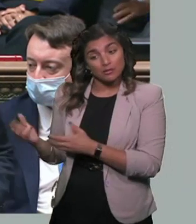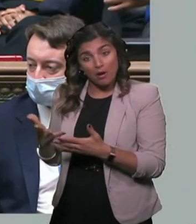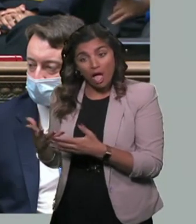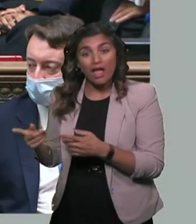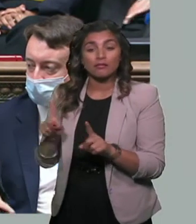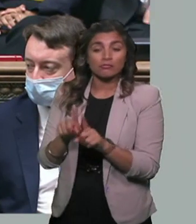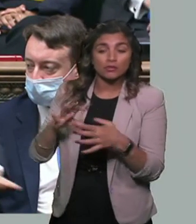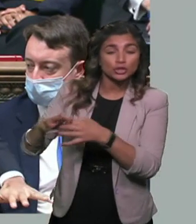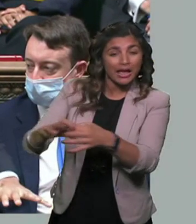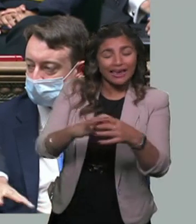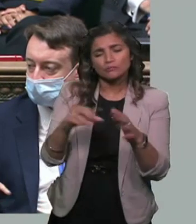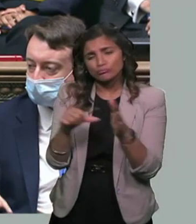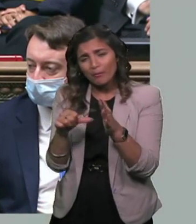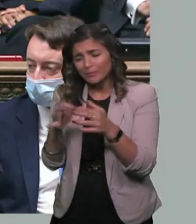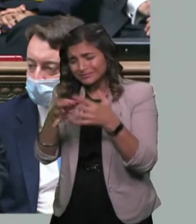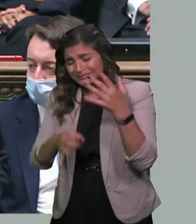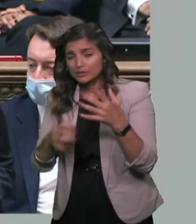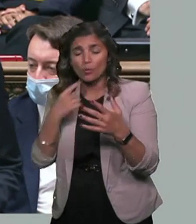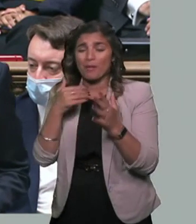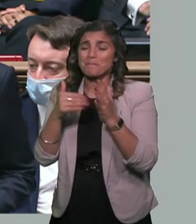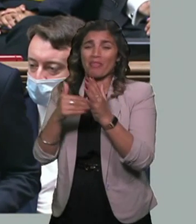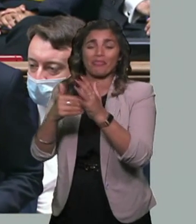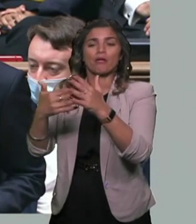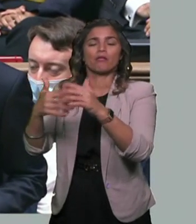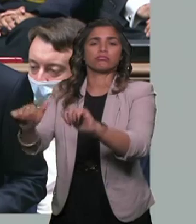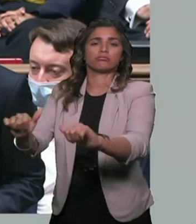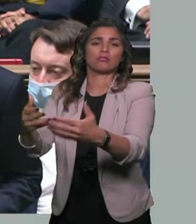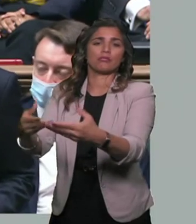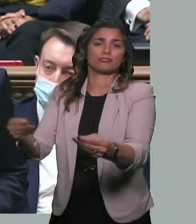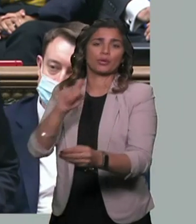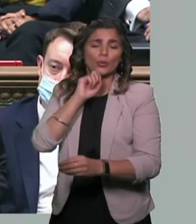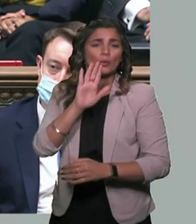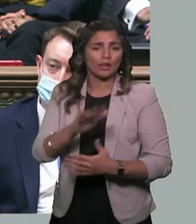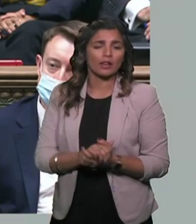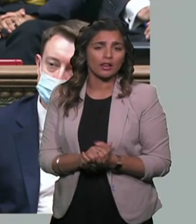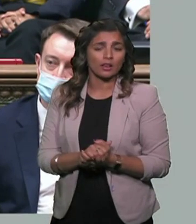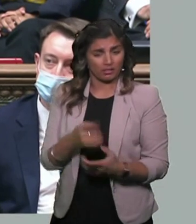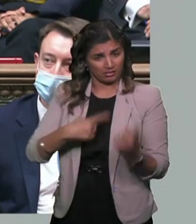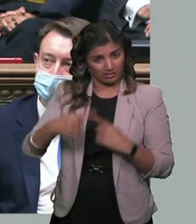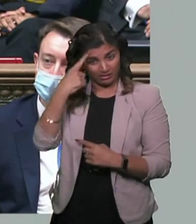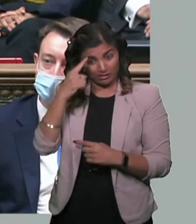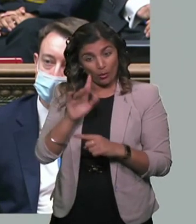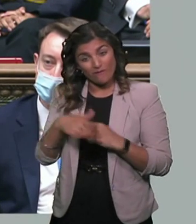It would be irresponsible for anyone to pretend that we can solve this overnight.